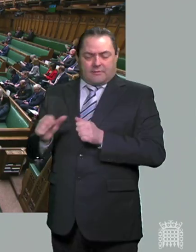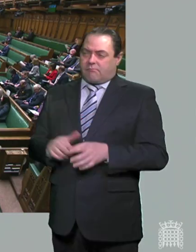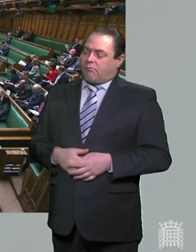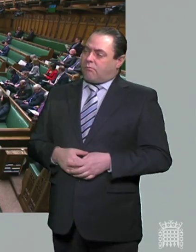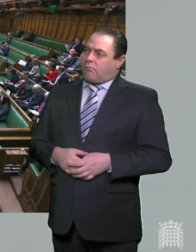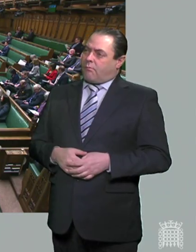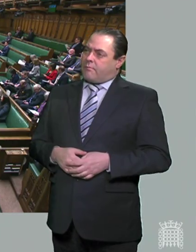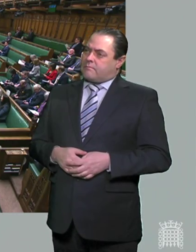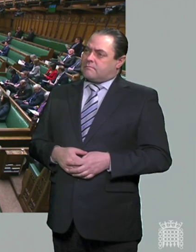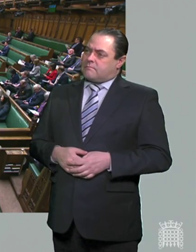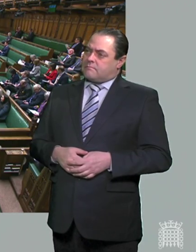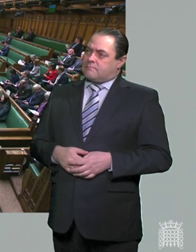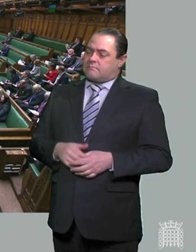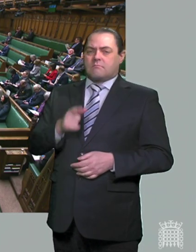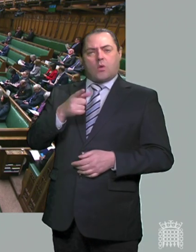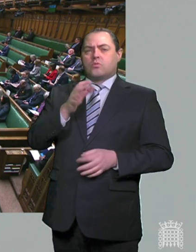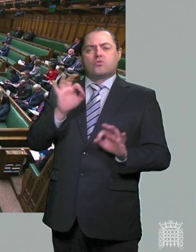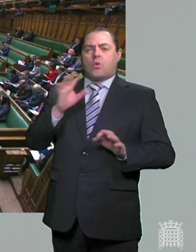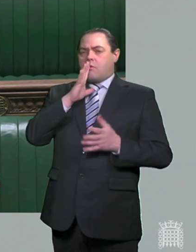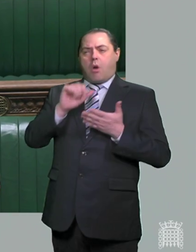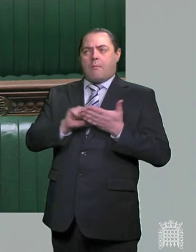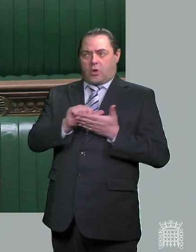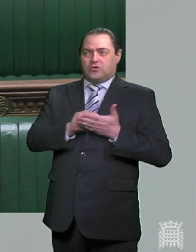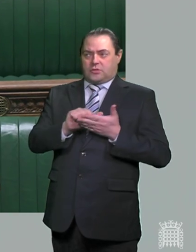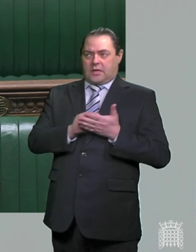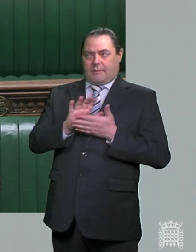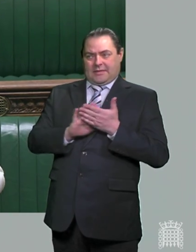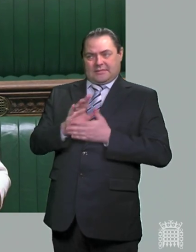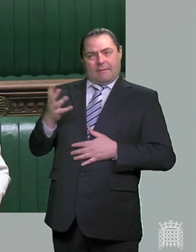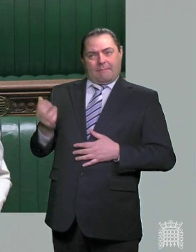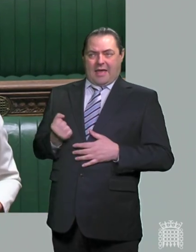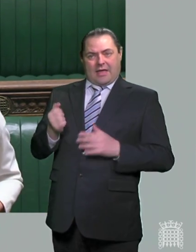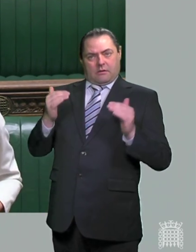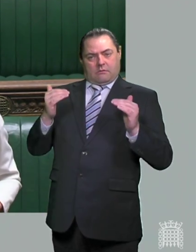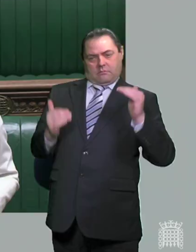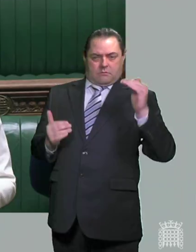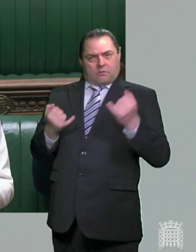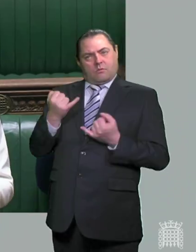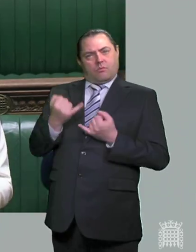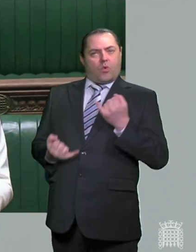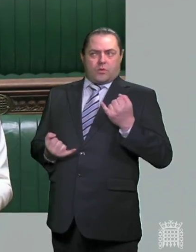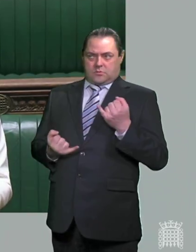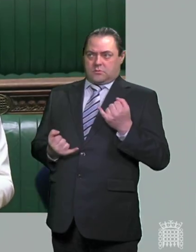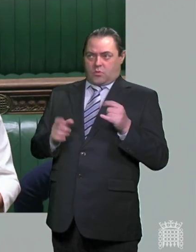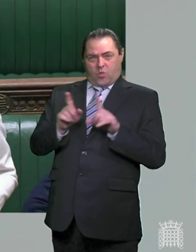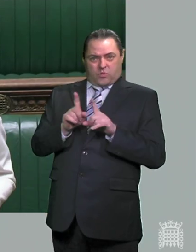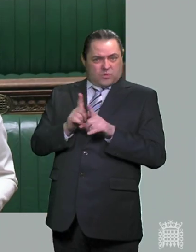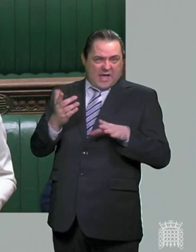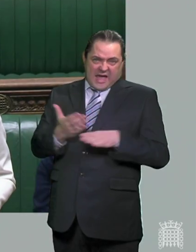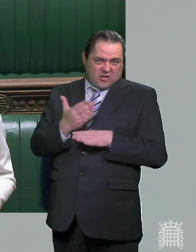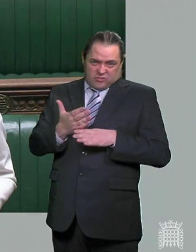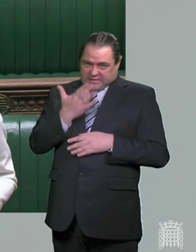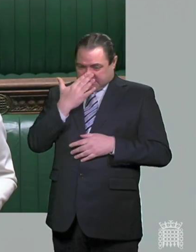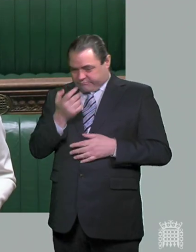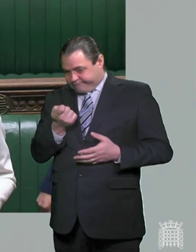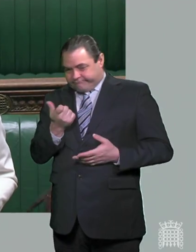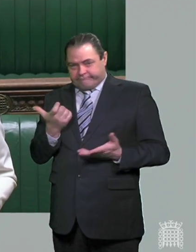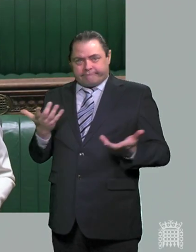No apology, then, for that increase in the gender pay gap over recent years, and no real action, it seems.